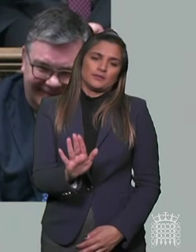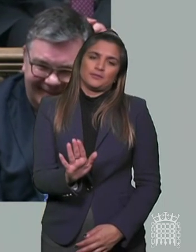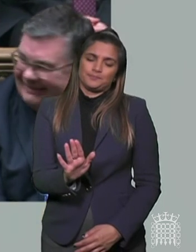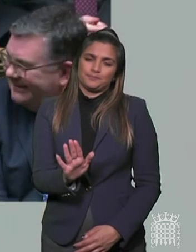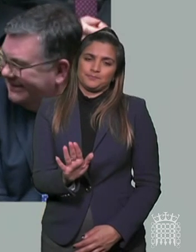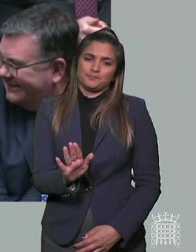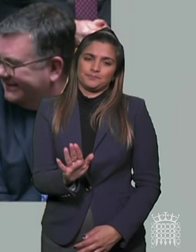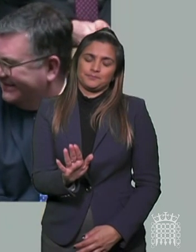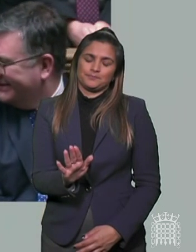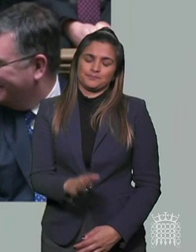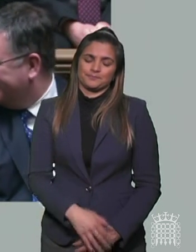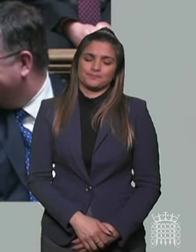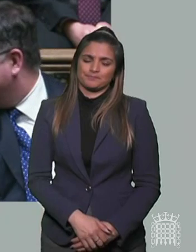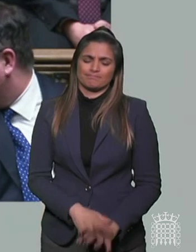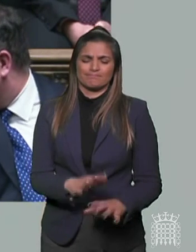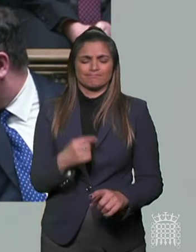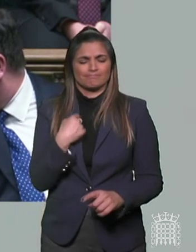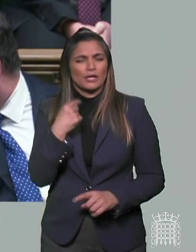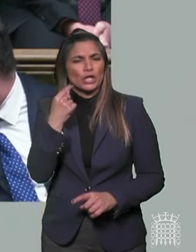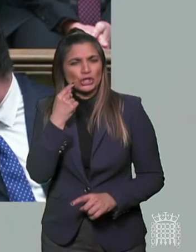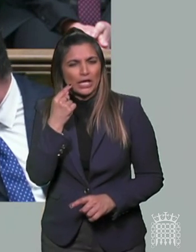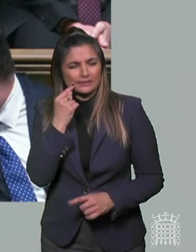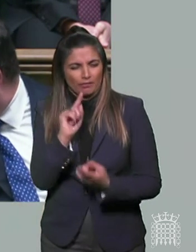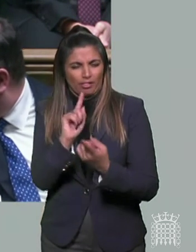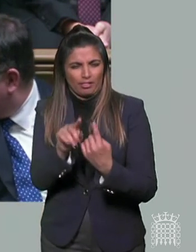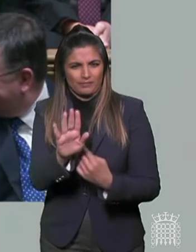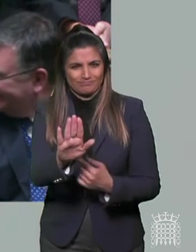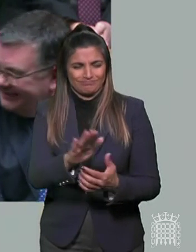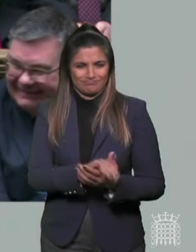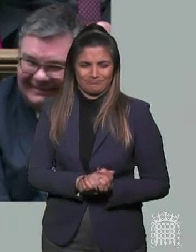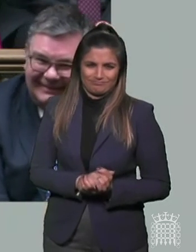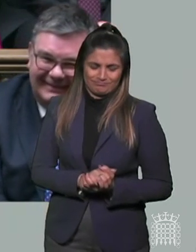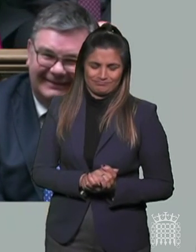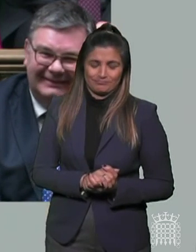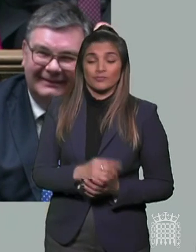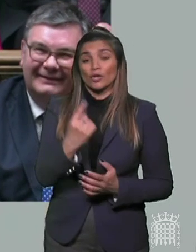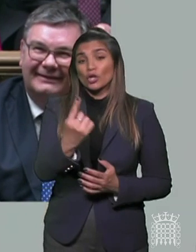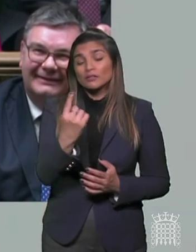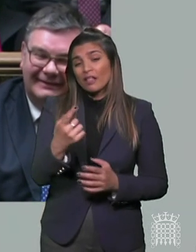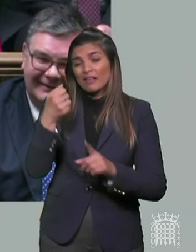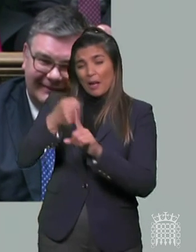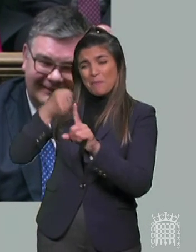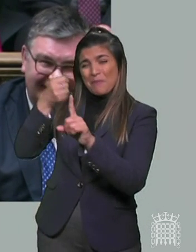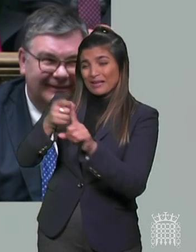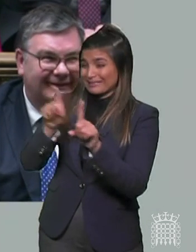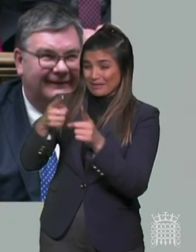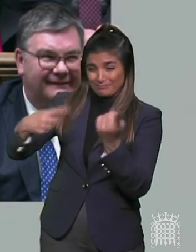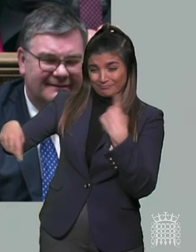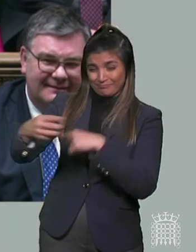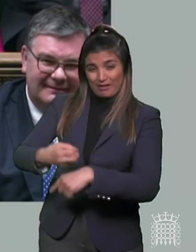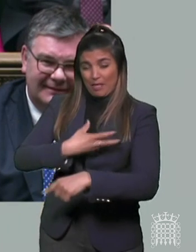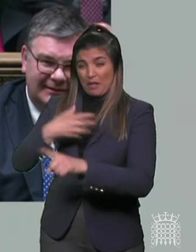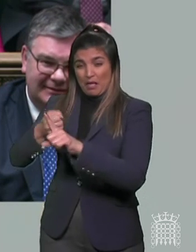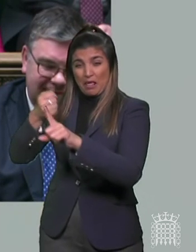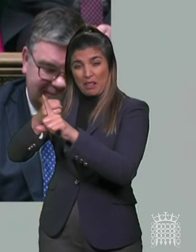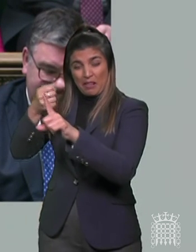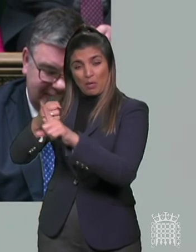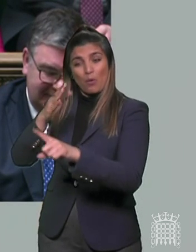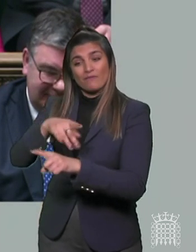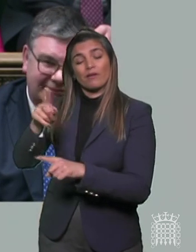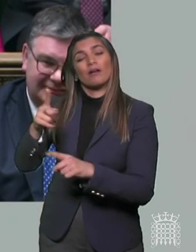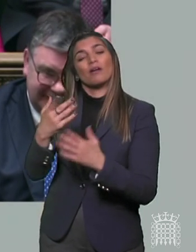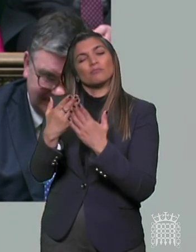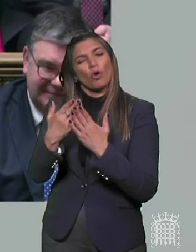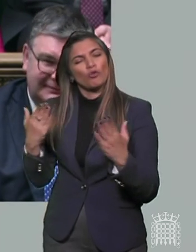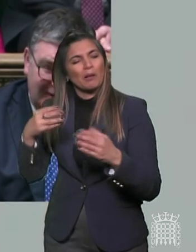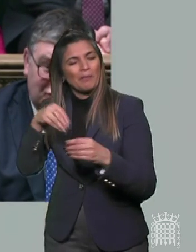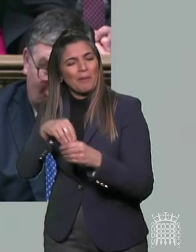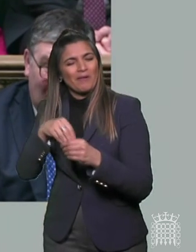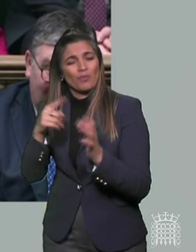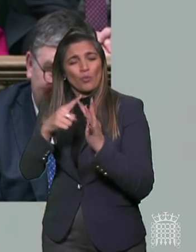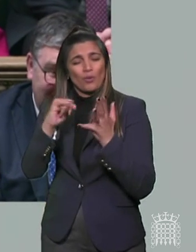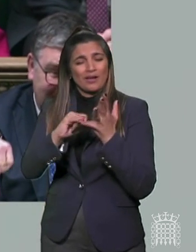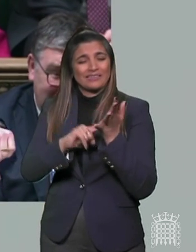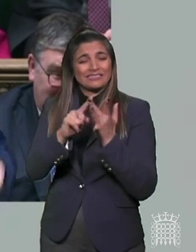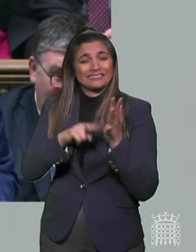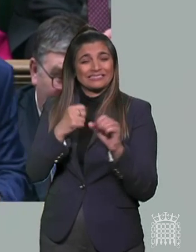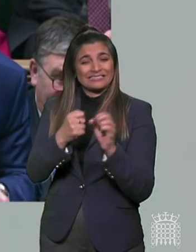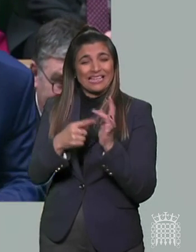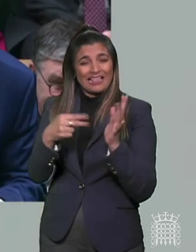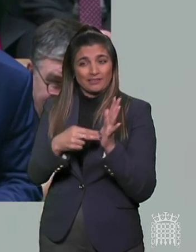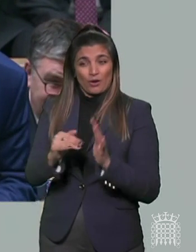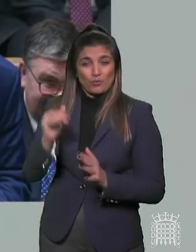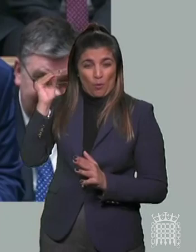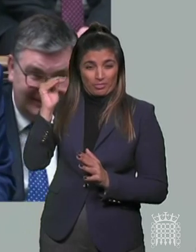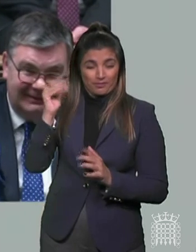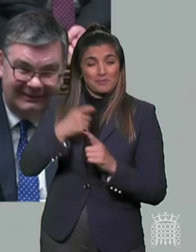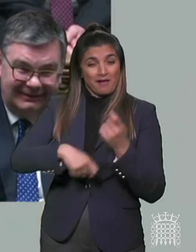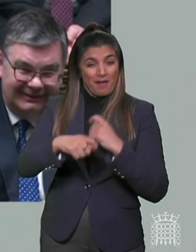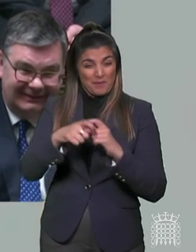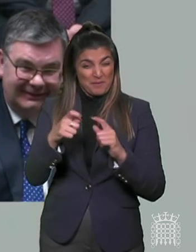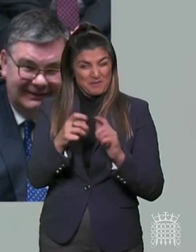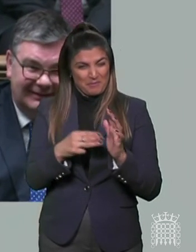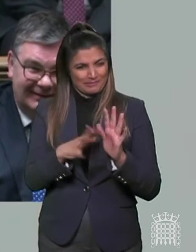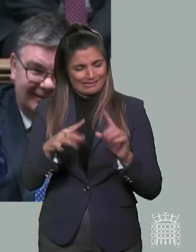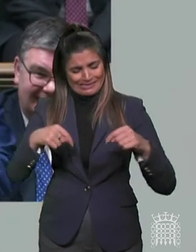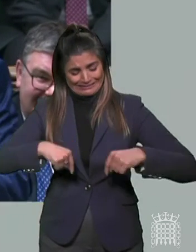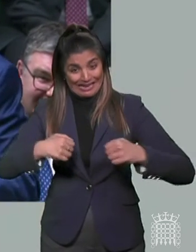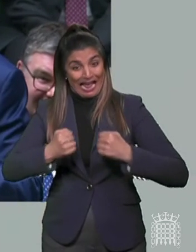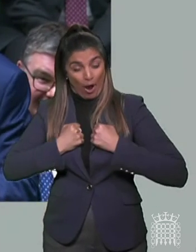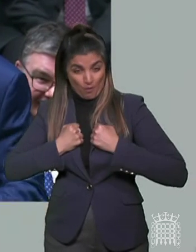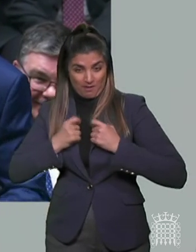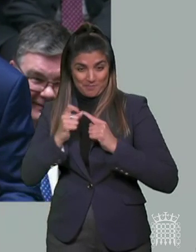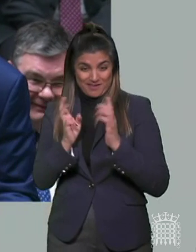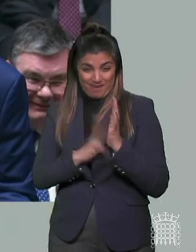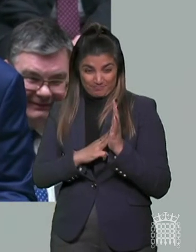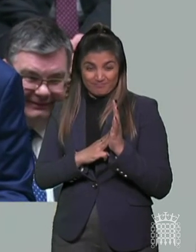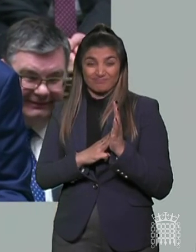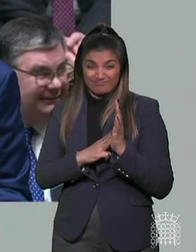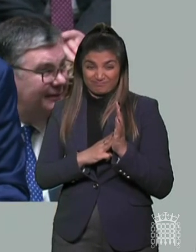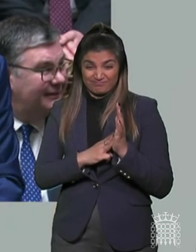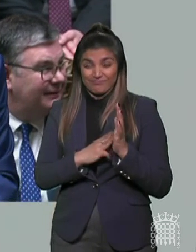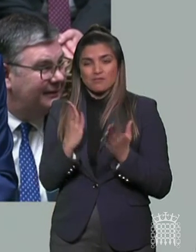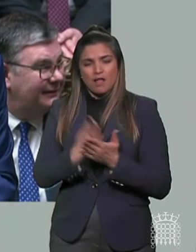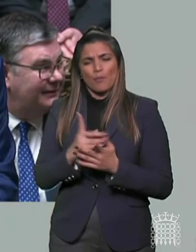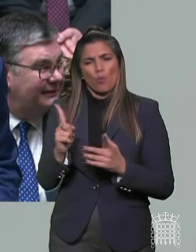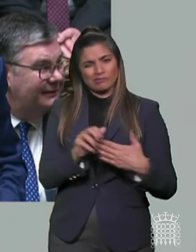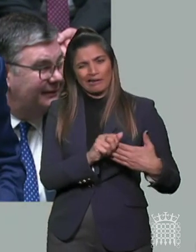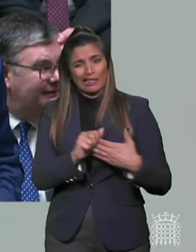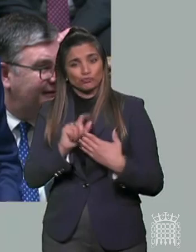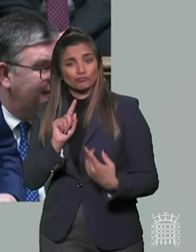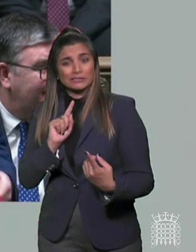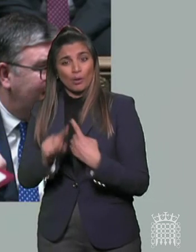Can I just gently say to the right honourable Lady that when she was campaigning, as the rest of them were, to make the right honourable Member for Islington North Prime Minister, this Prime Minister was the Foreign Secretary leading the response to the nerve agent attack.